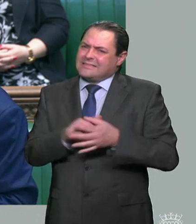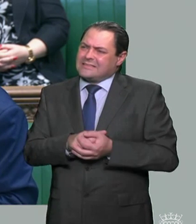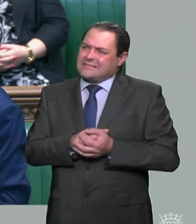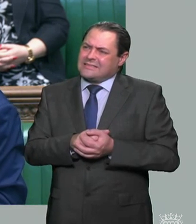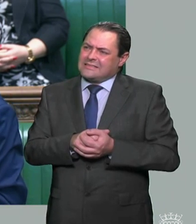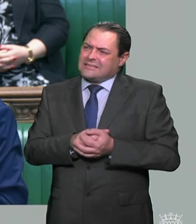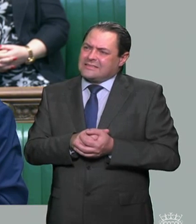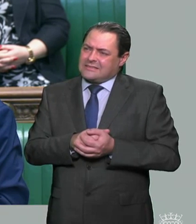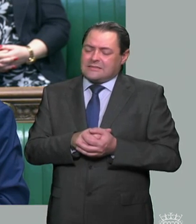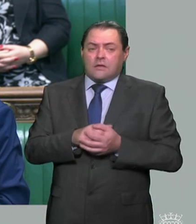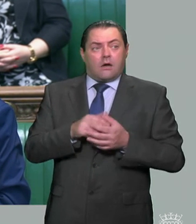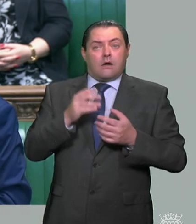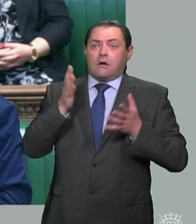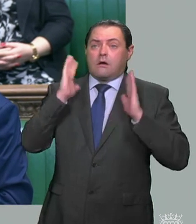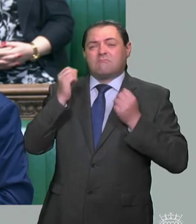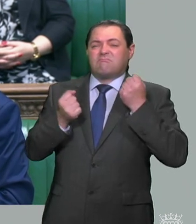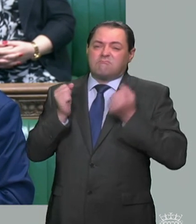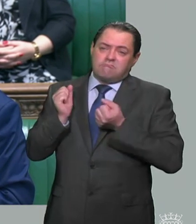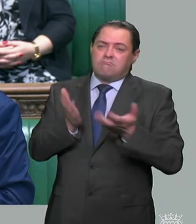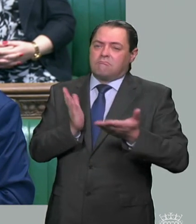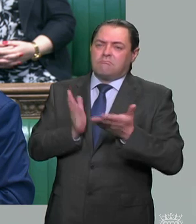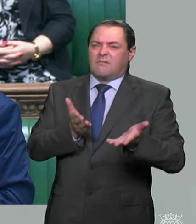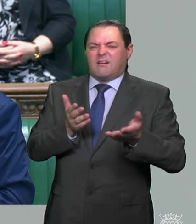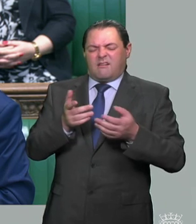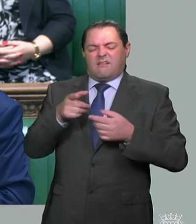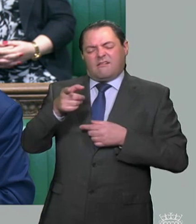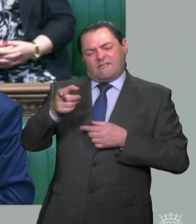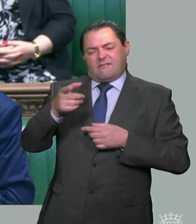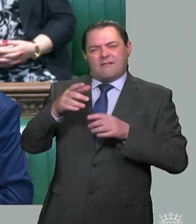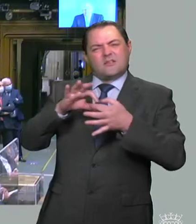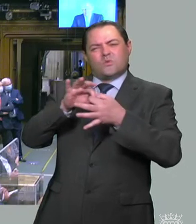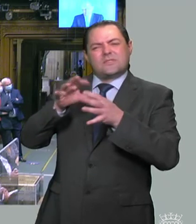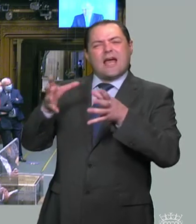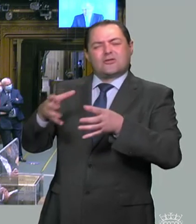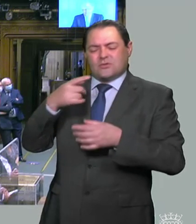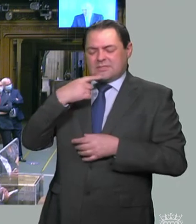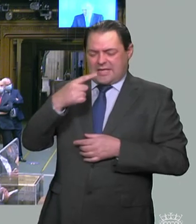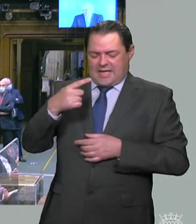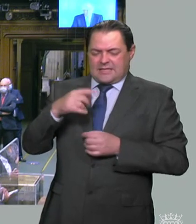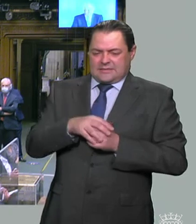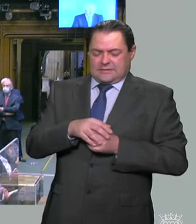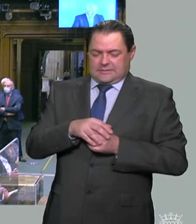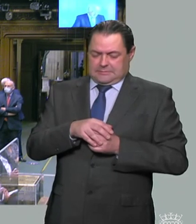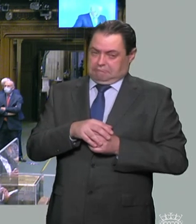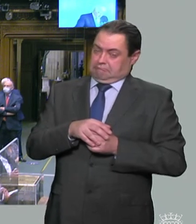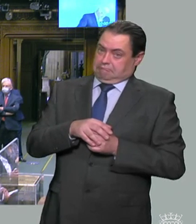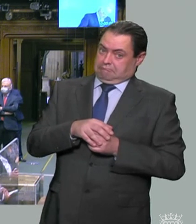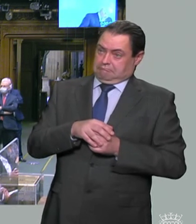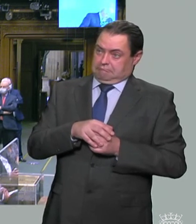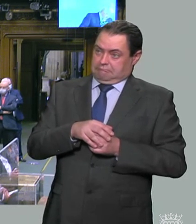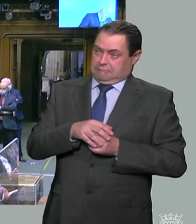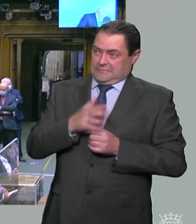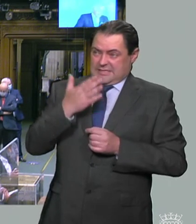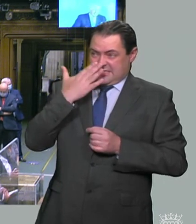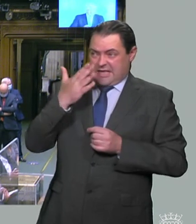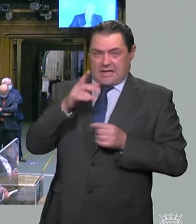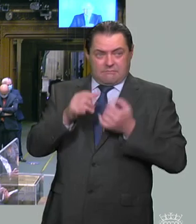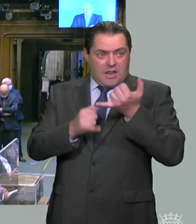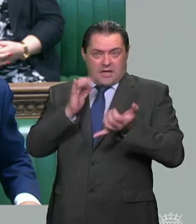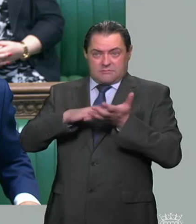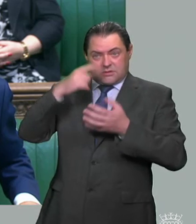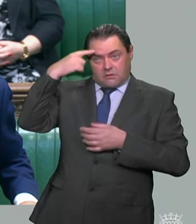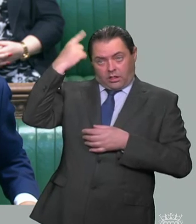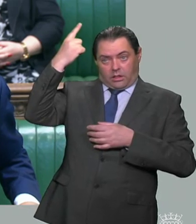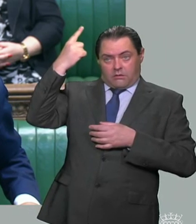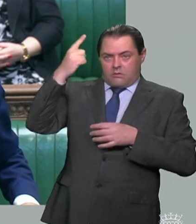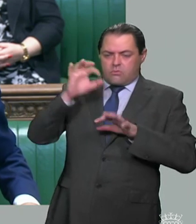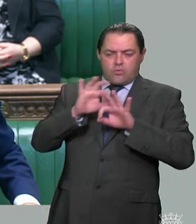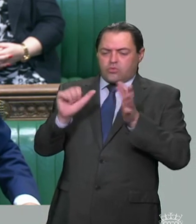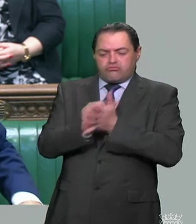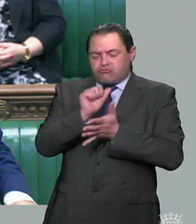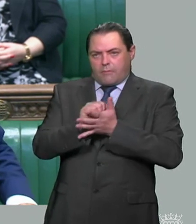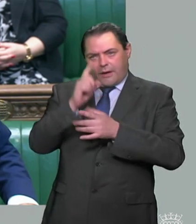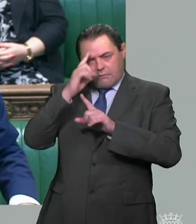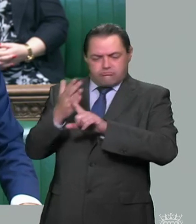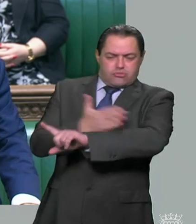The Road Haulage Association hit the nail on the head when it said that the plan was “thought up on the hoof without proper organisation or thought”.